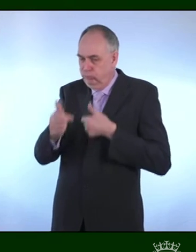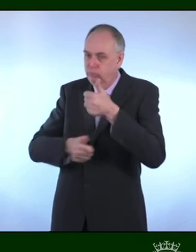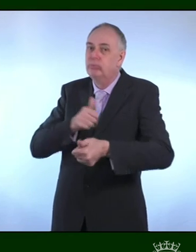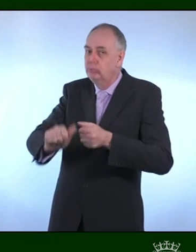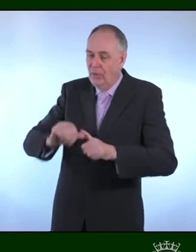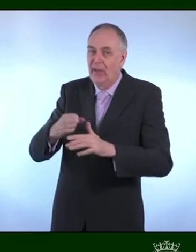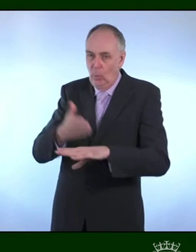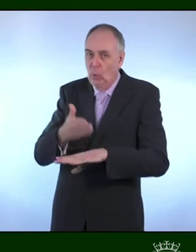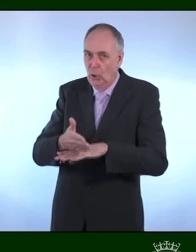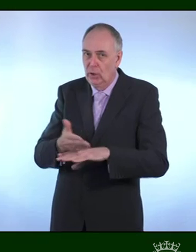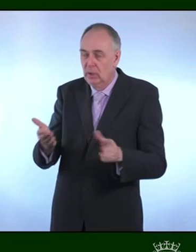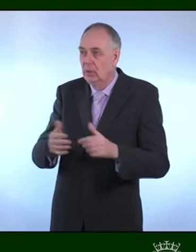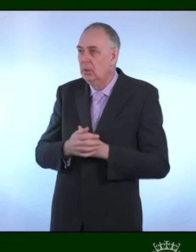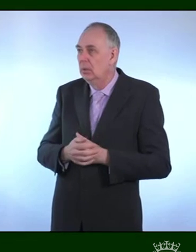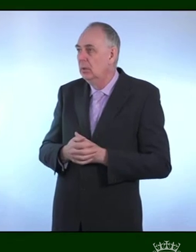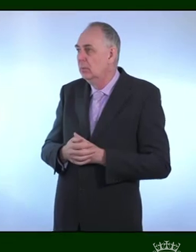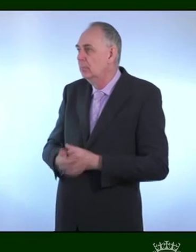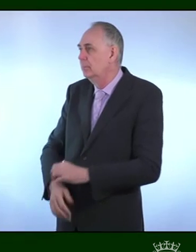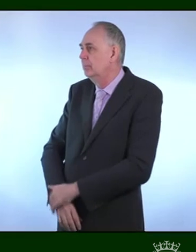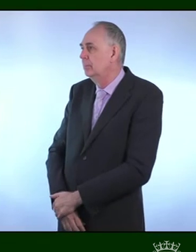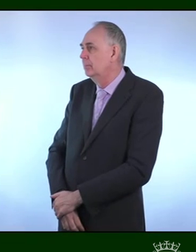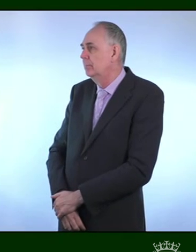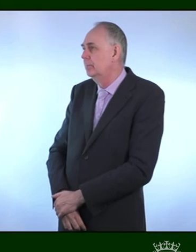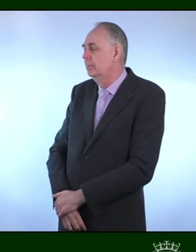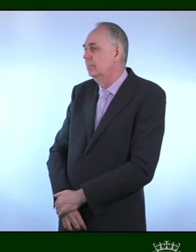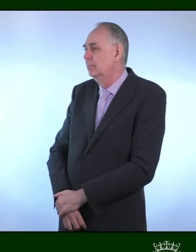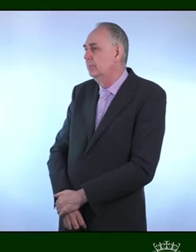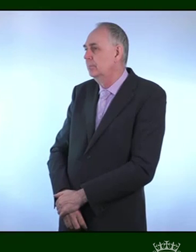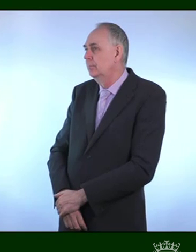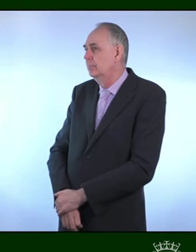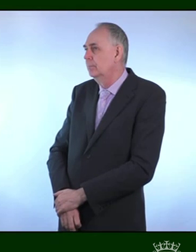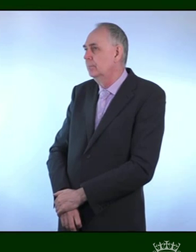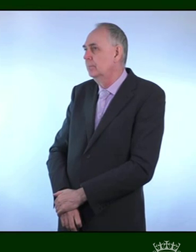They should certainly be added to the roll of honour.